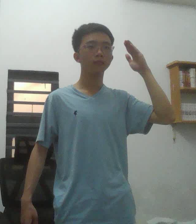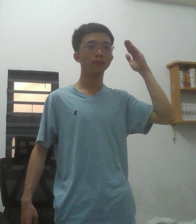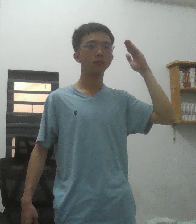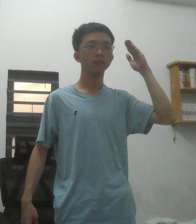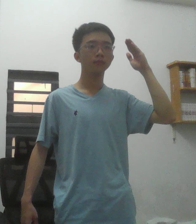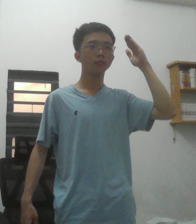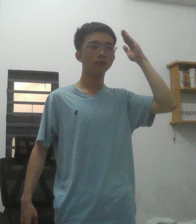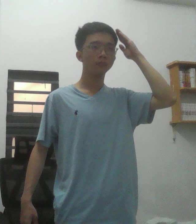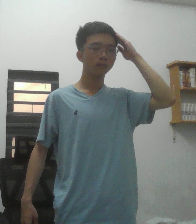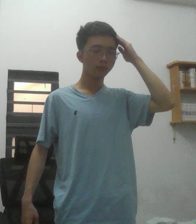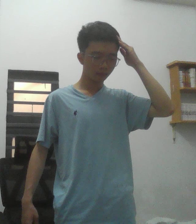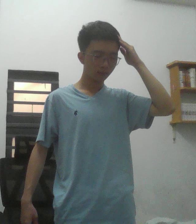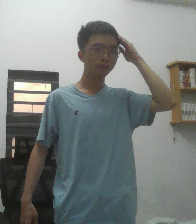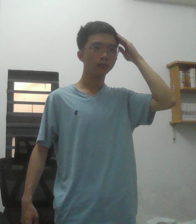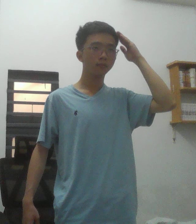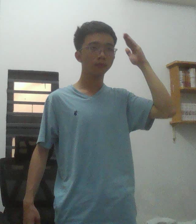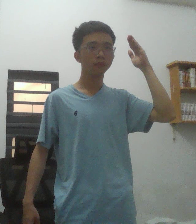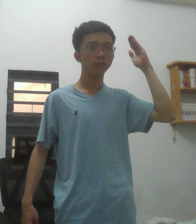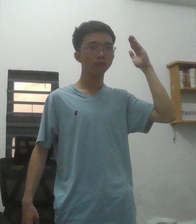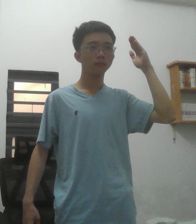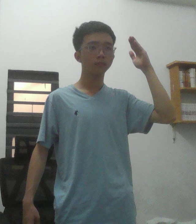biet